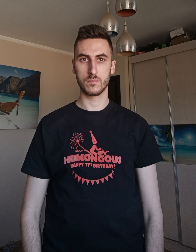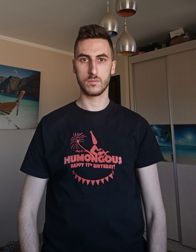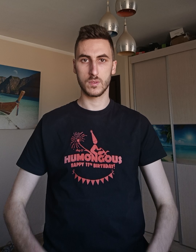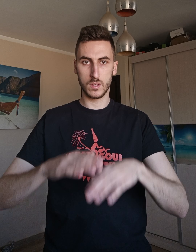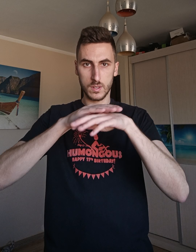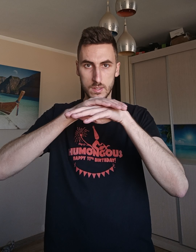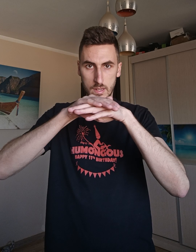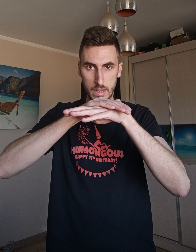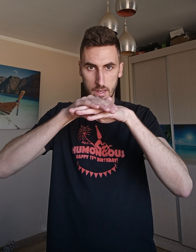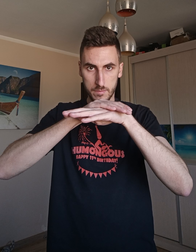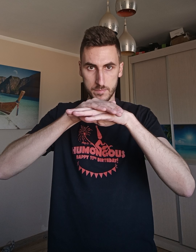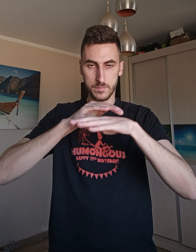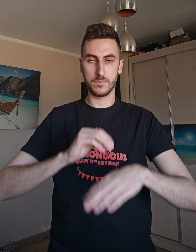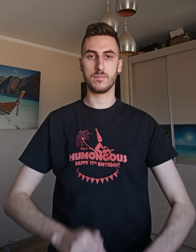סליחה